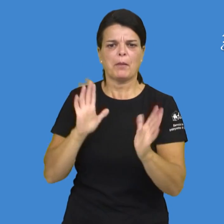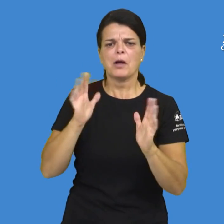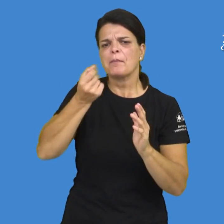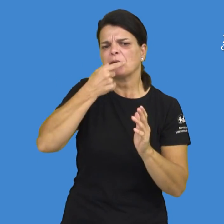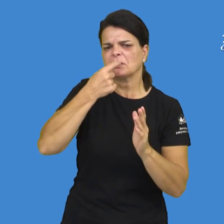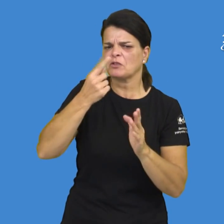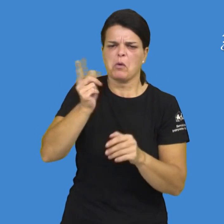droga